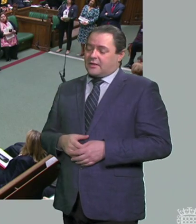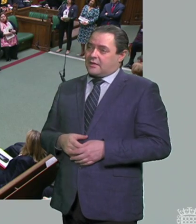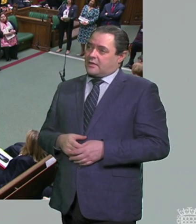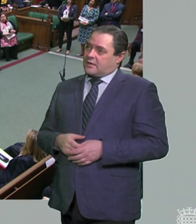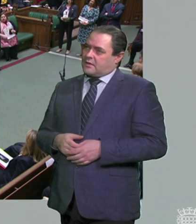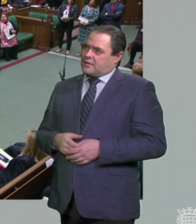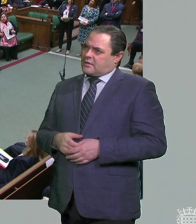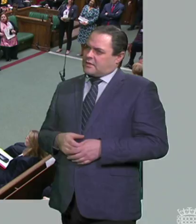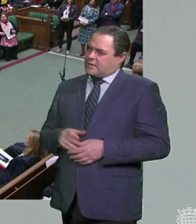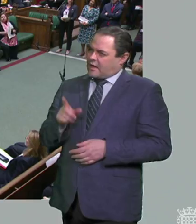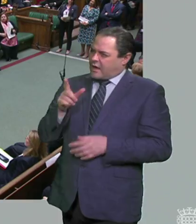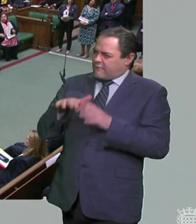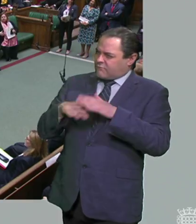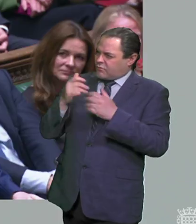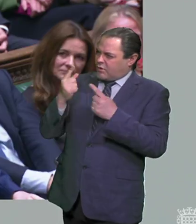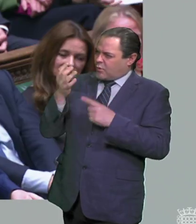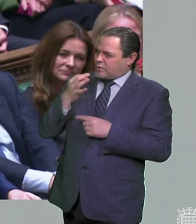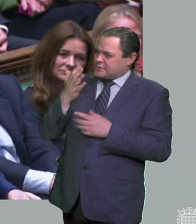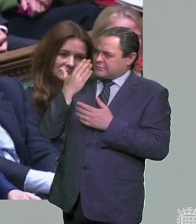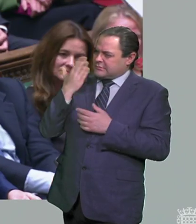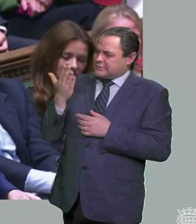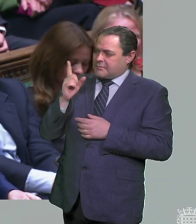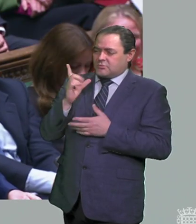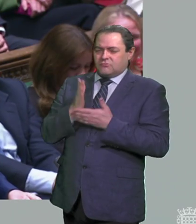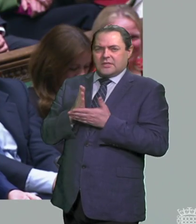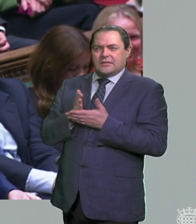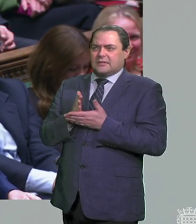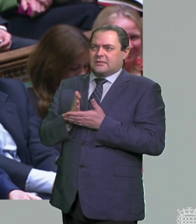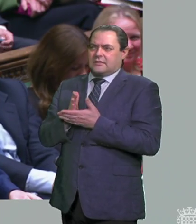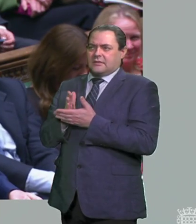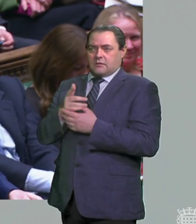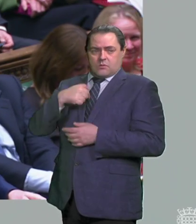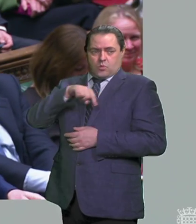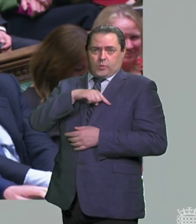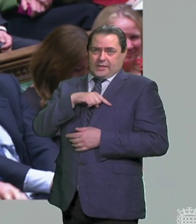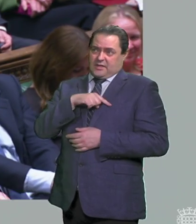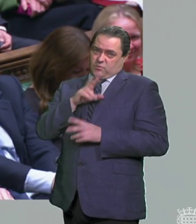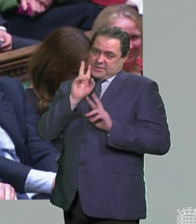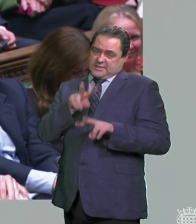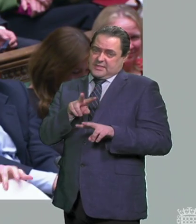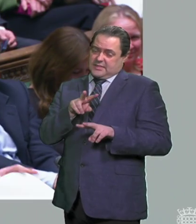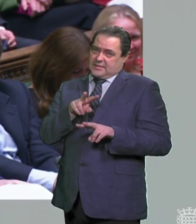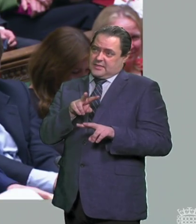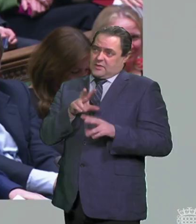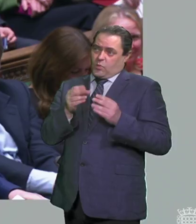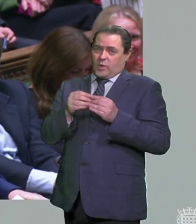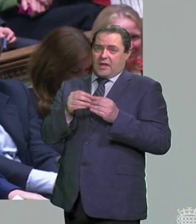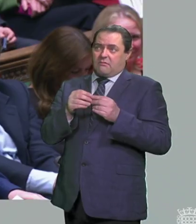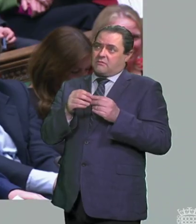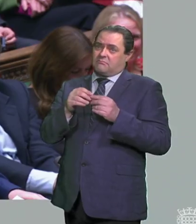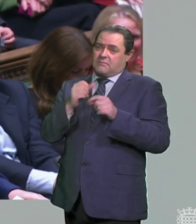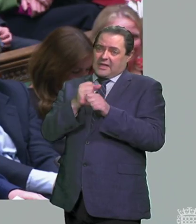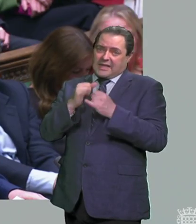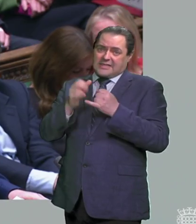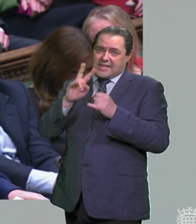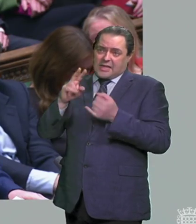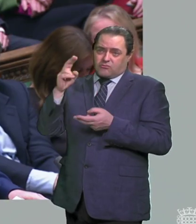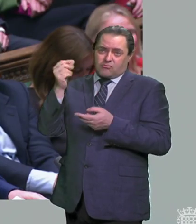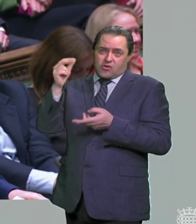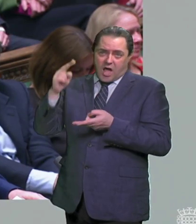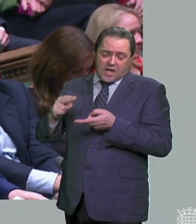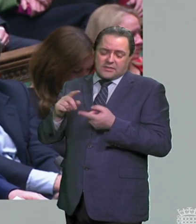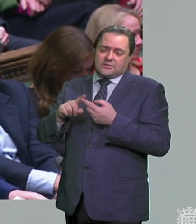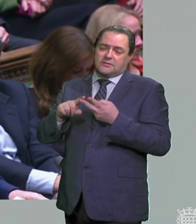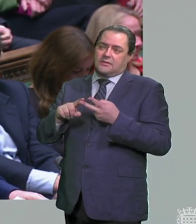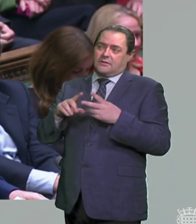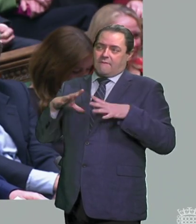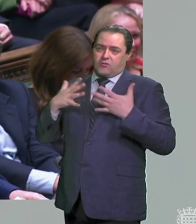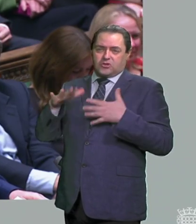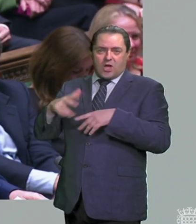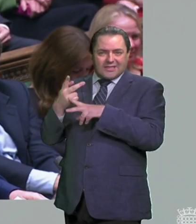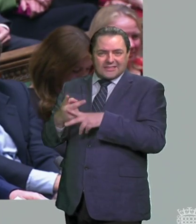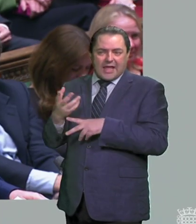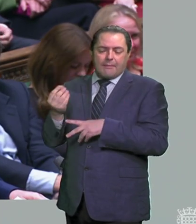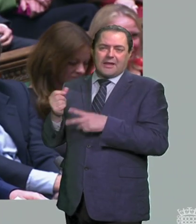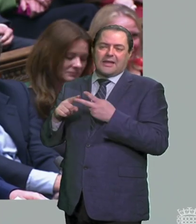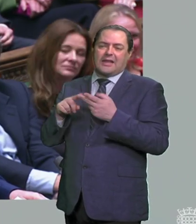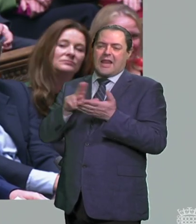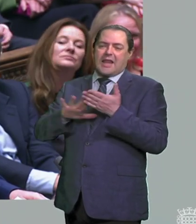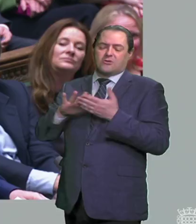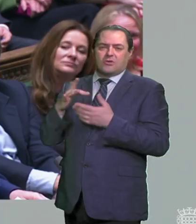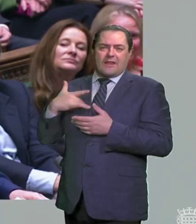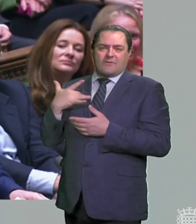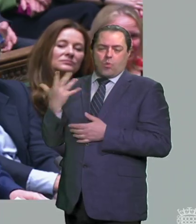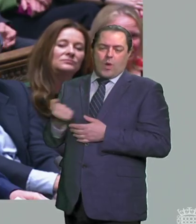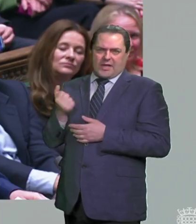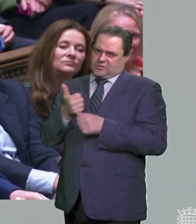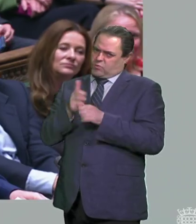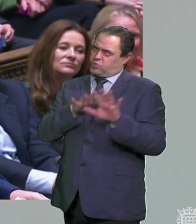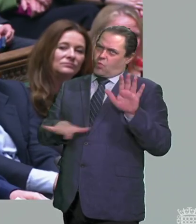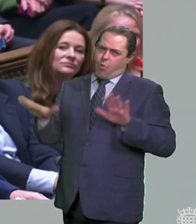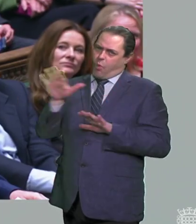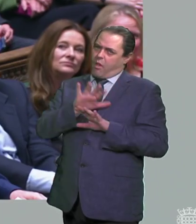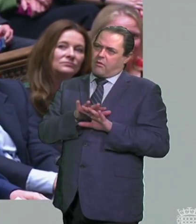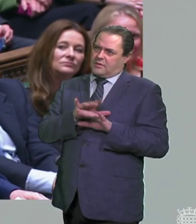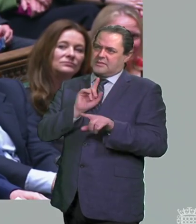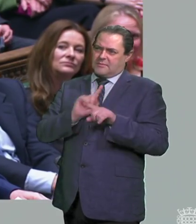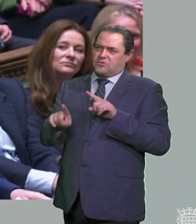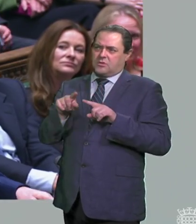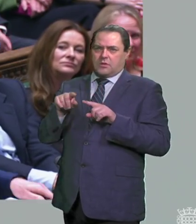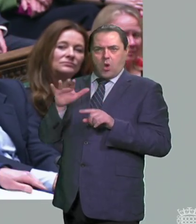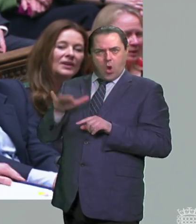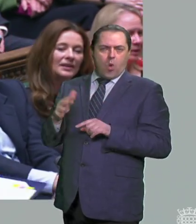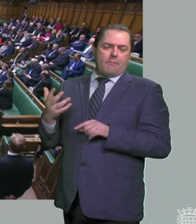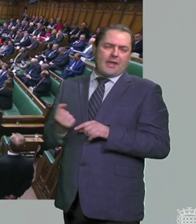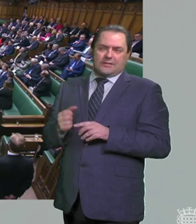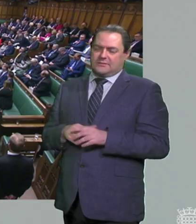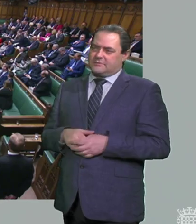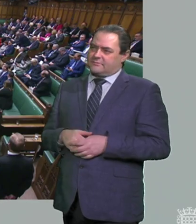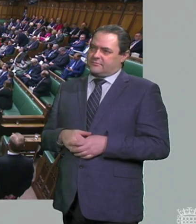I am not sure I got the full extent of the question. The reality, as the honourable Gentleman can see with the energy price guarantee, the free childcare and the national living wage, is that we are supporting everyone in this country, particularly those in the lowest paid jobs.